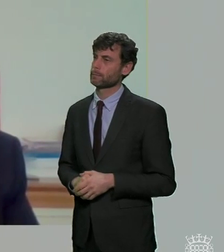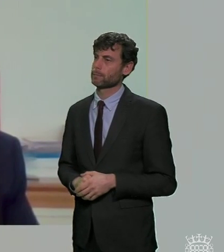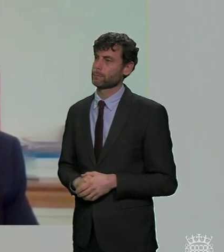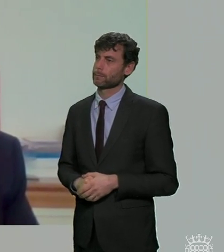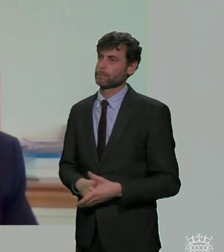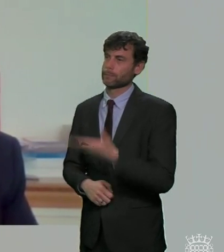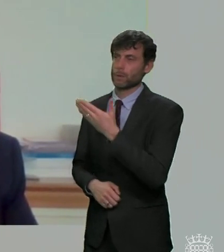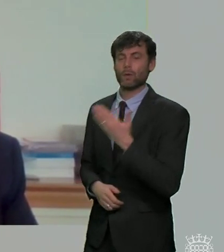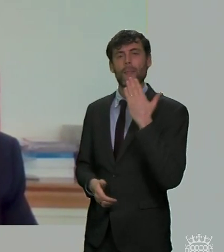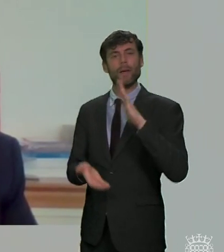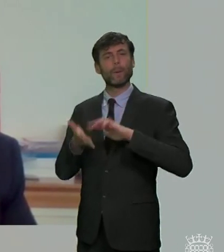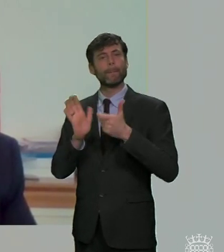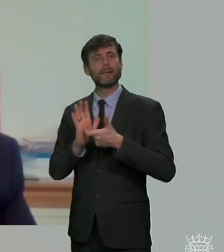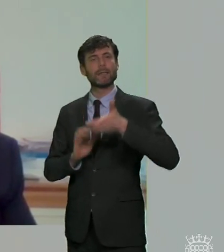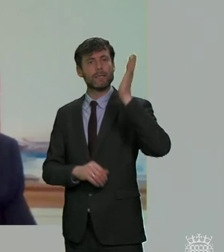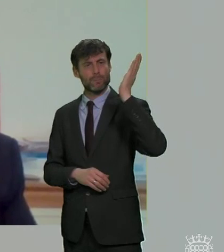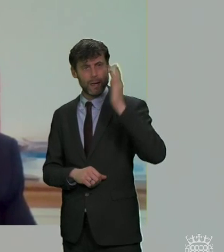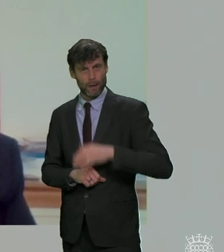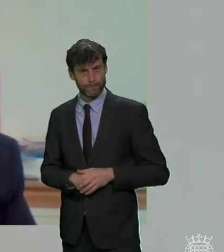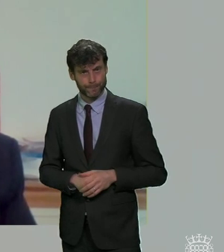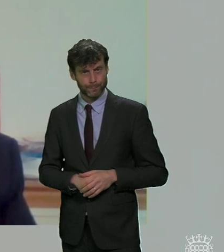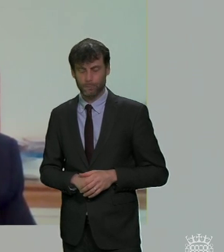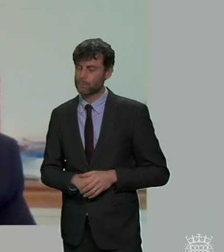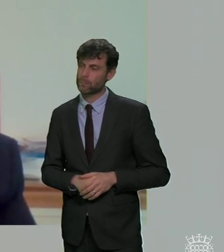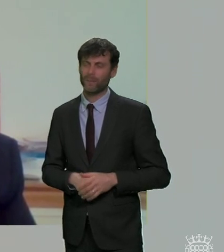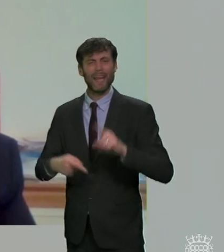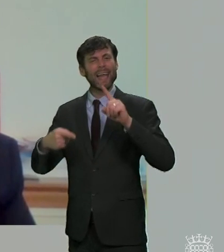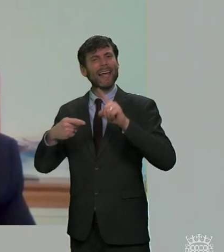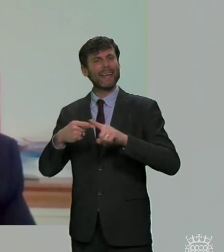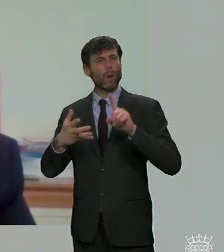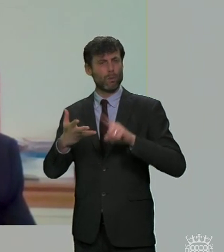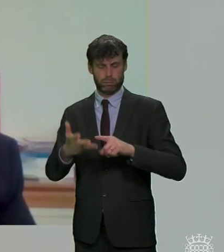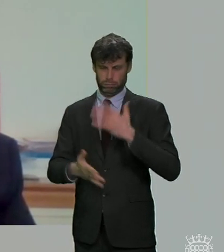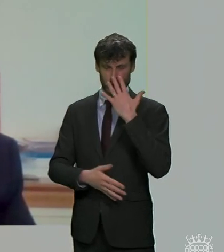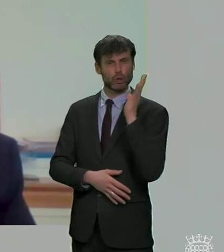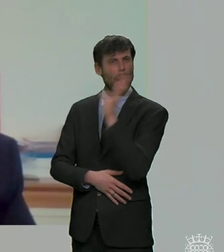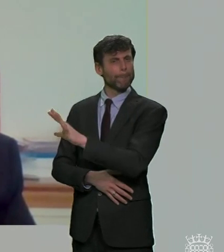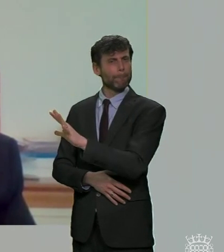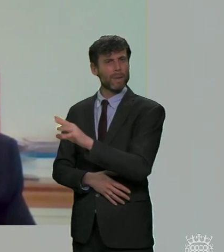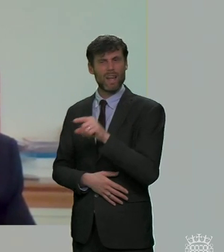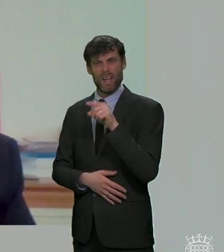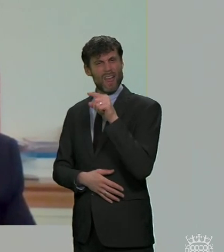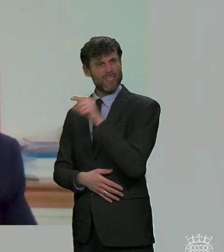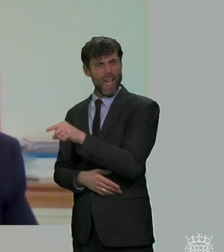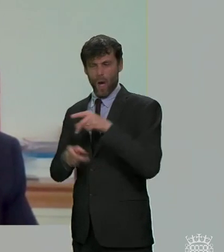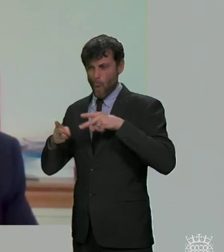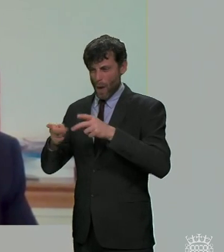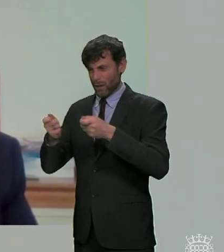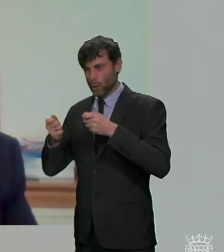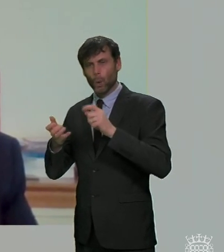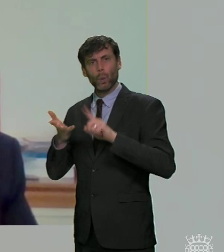Mrs Sheryll MurrayWe have seen the disgraceful way the EU has responded to UK fish exports.